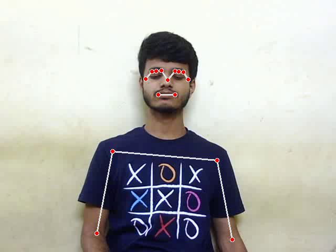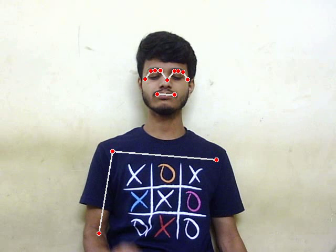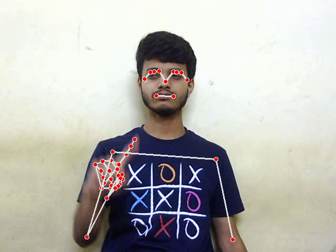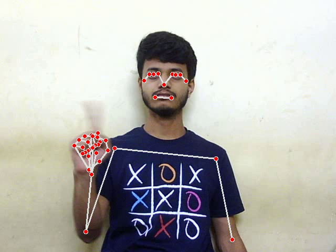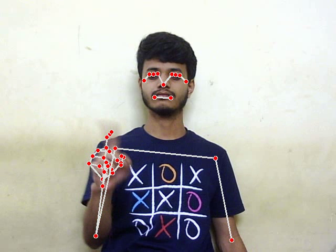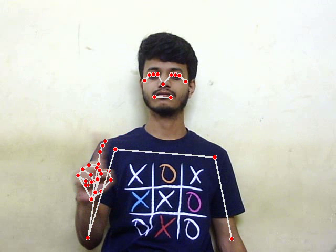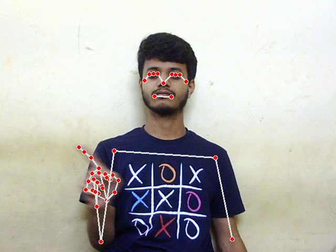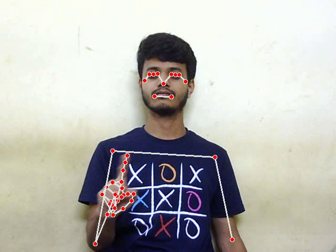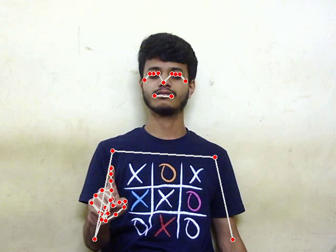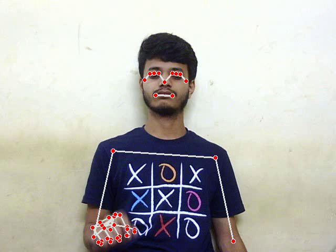where